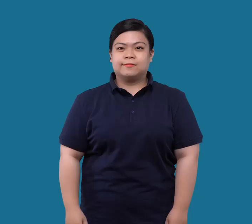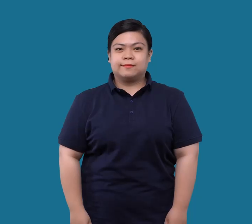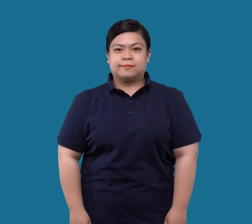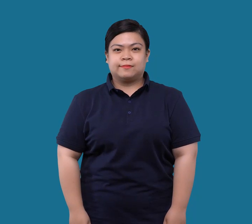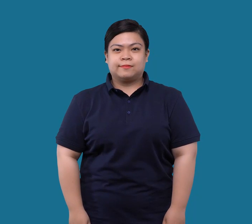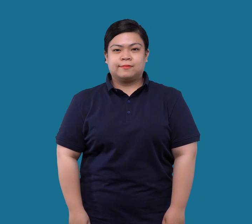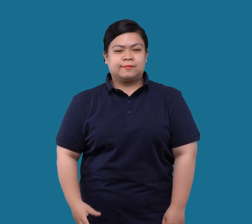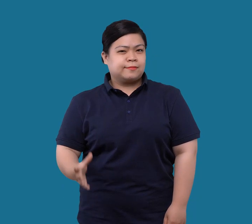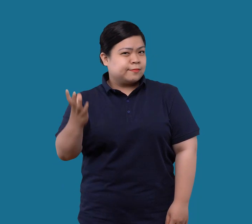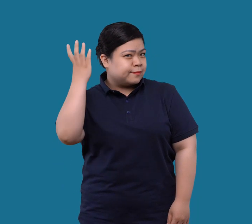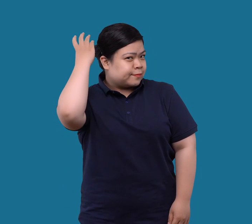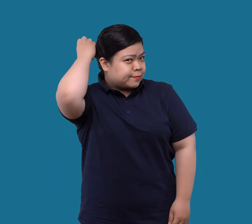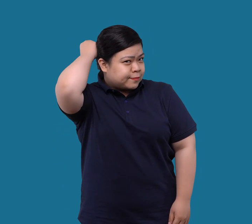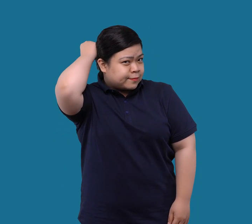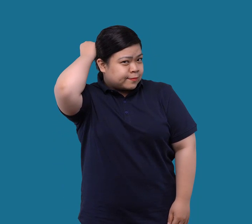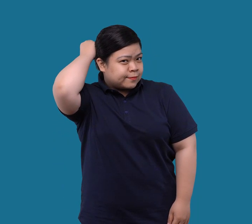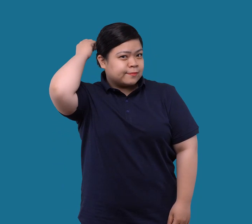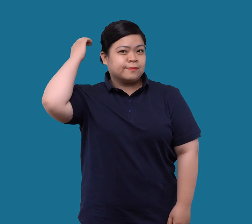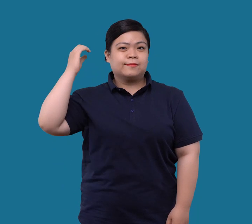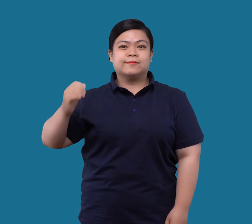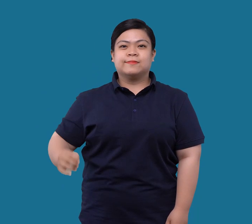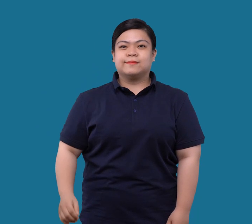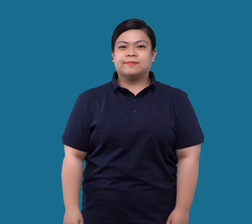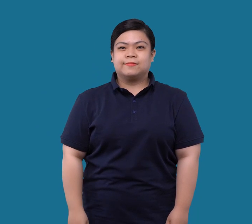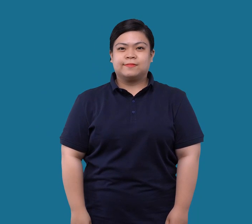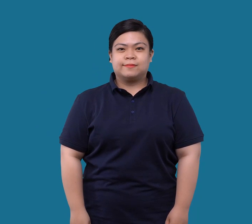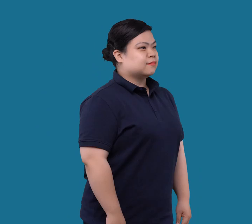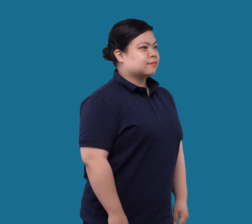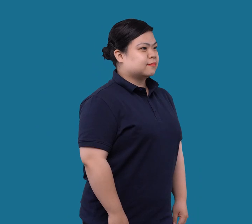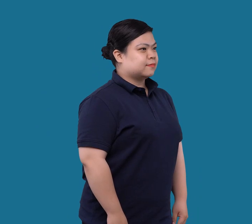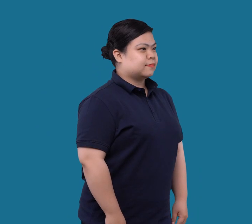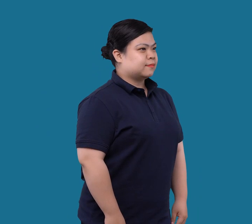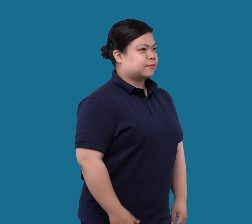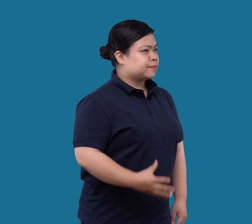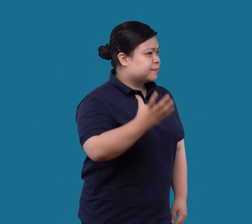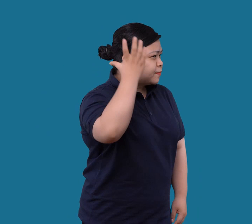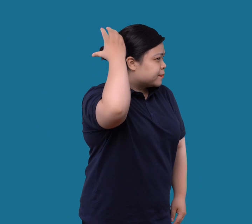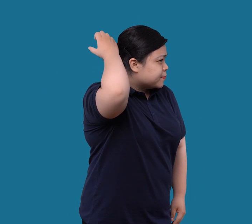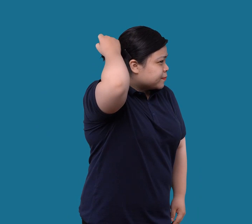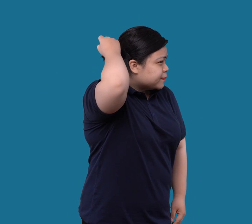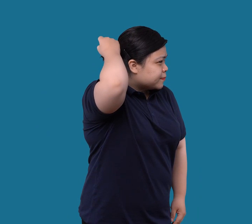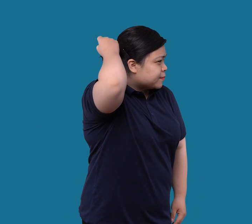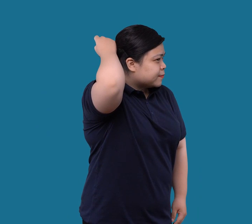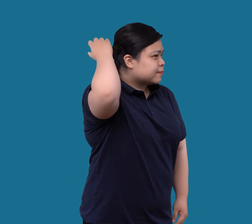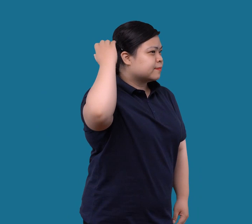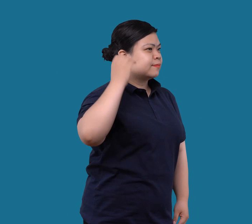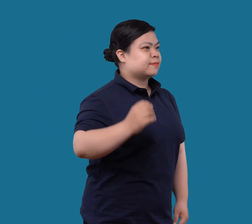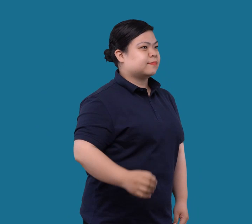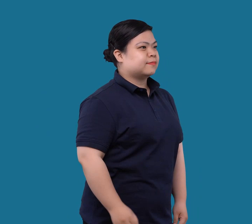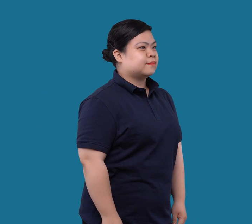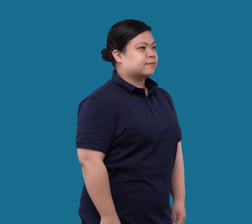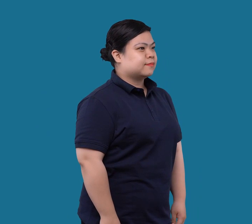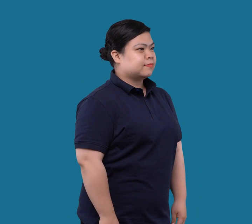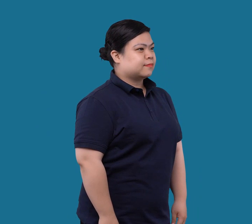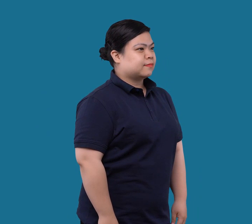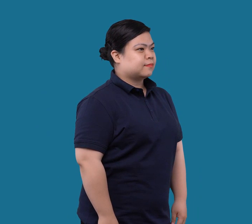buộc tóc